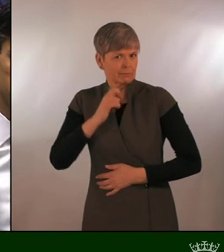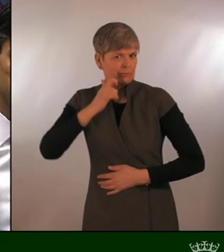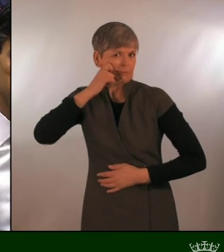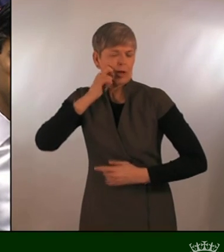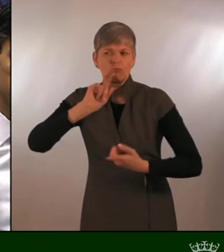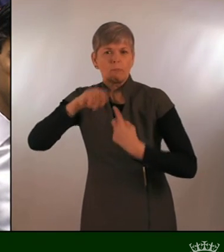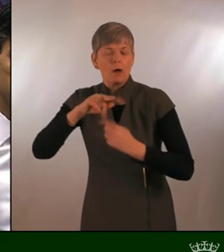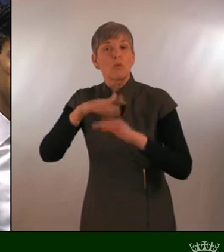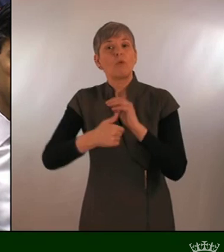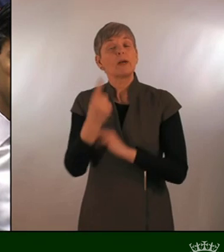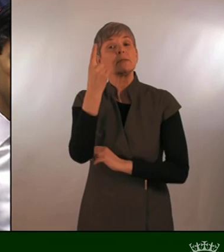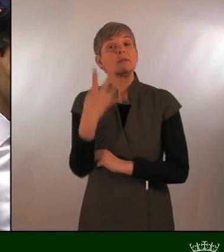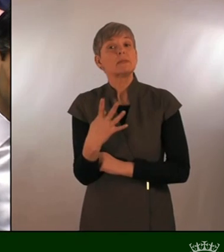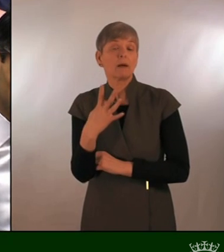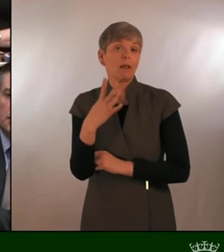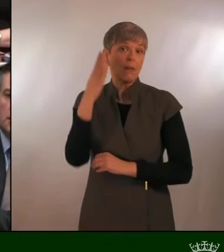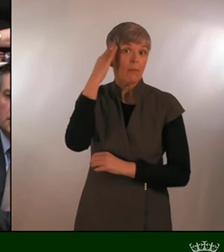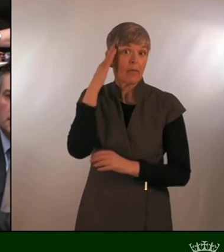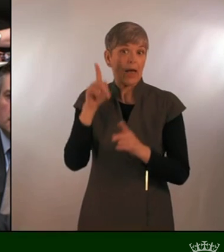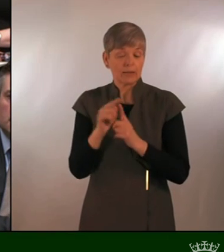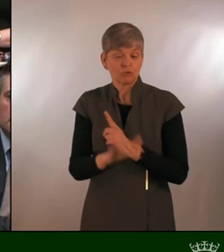Yes; he described them as